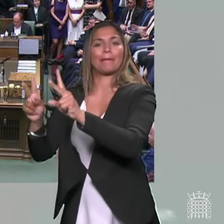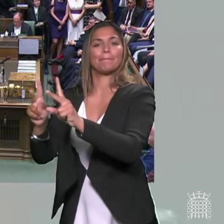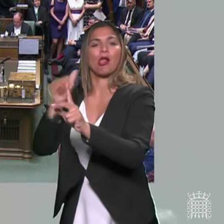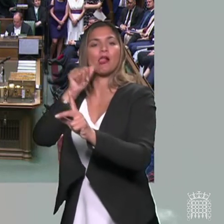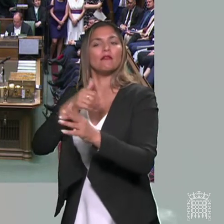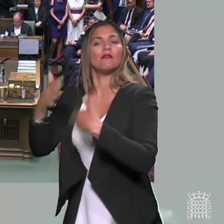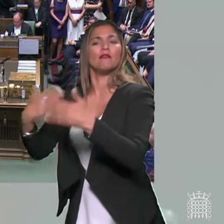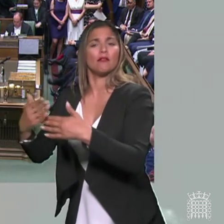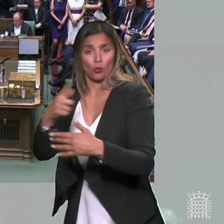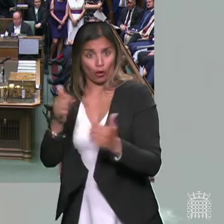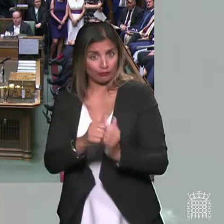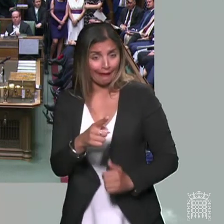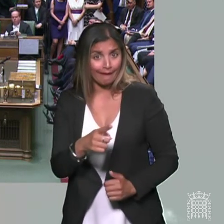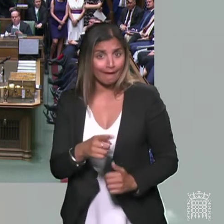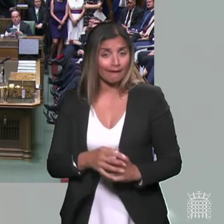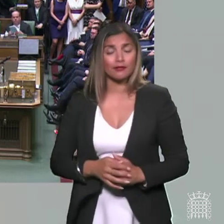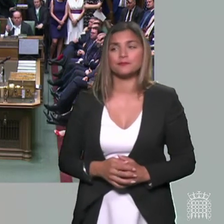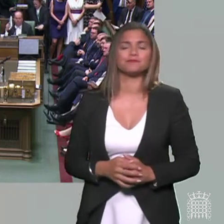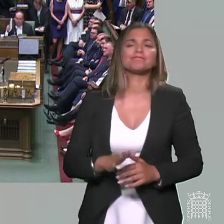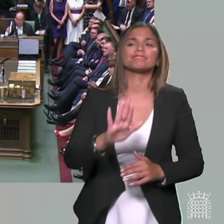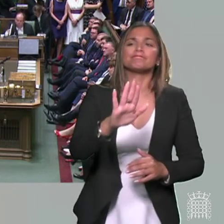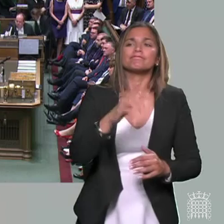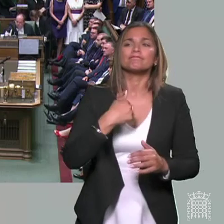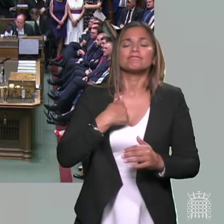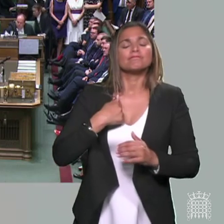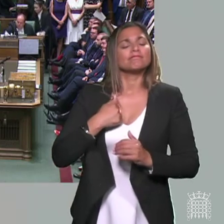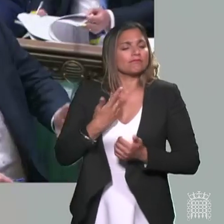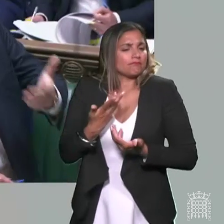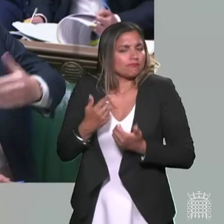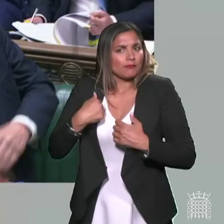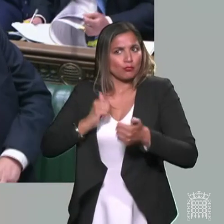I am proud of the investment this country attracts from around the world.